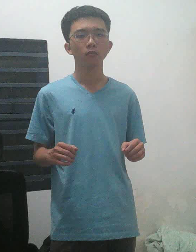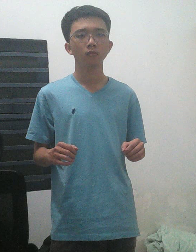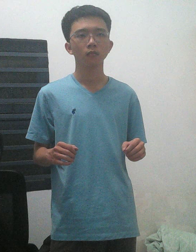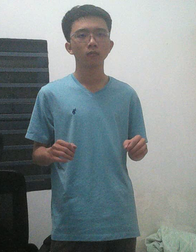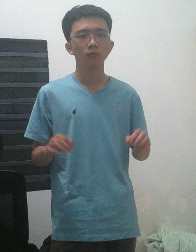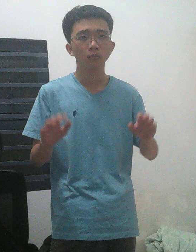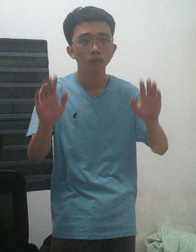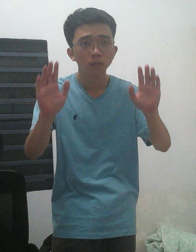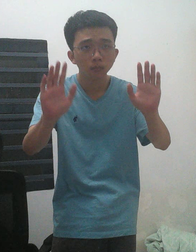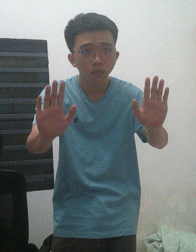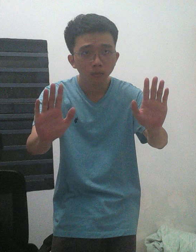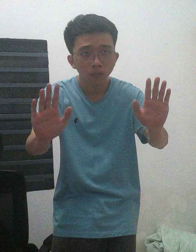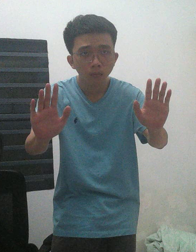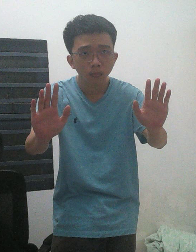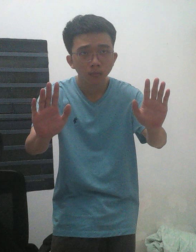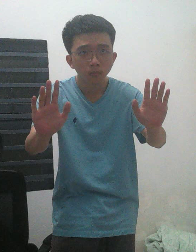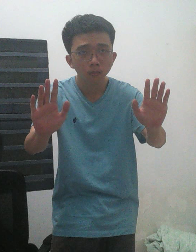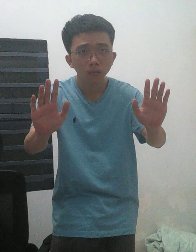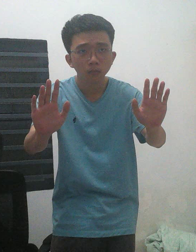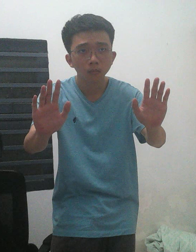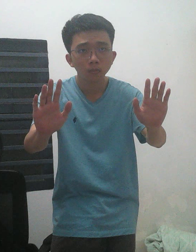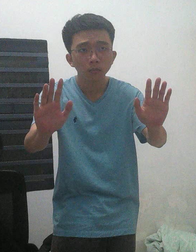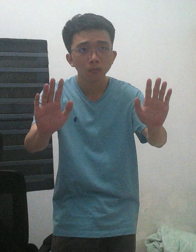dung lai